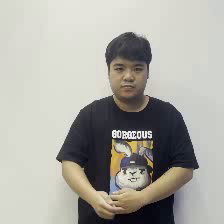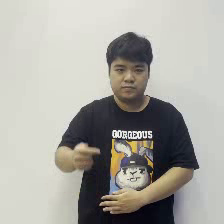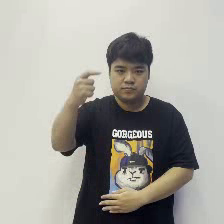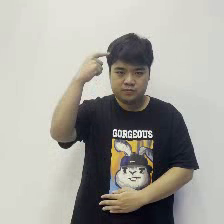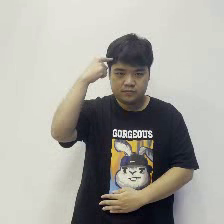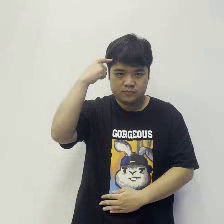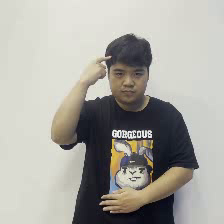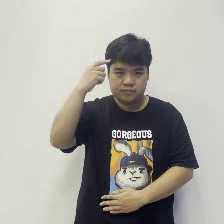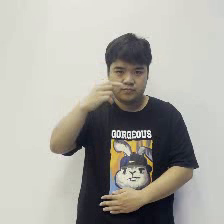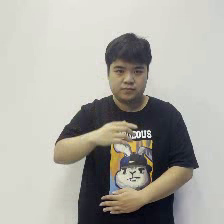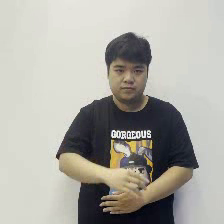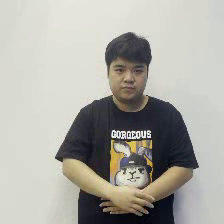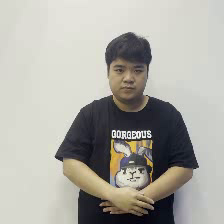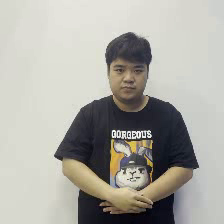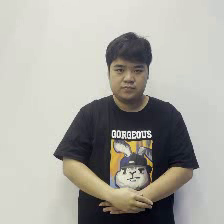Đầu